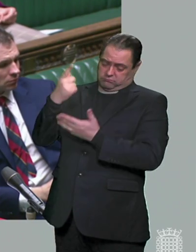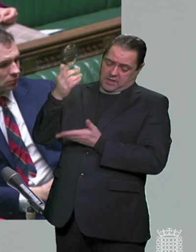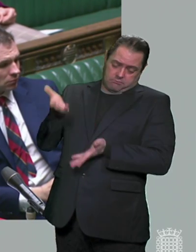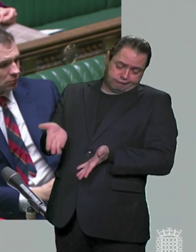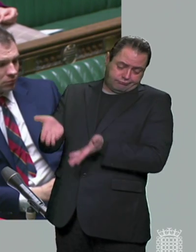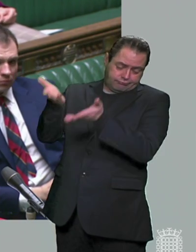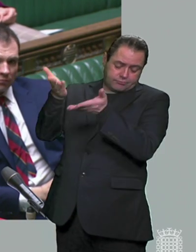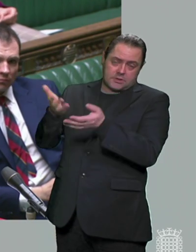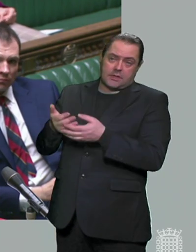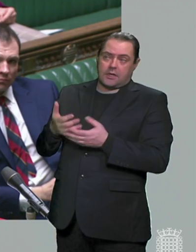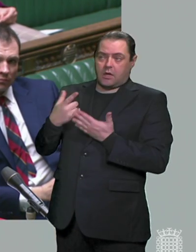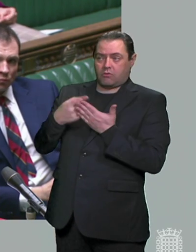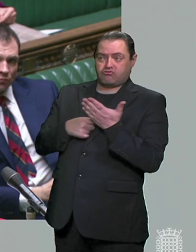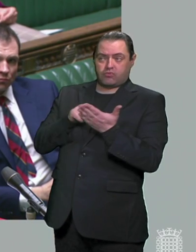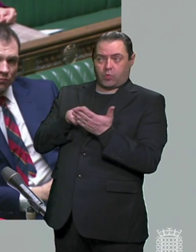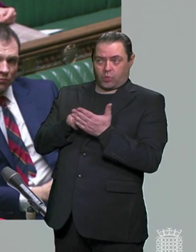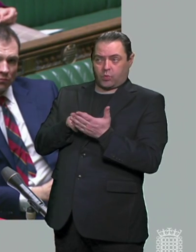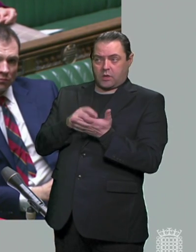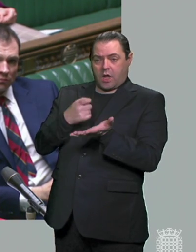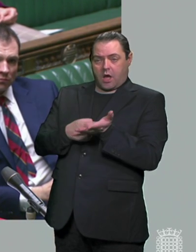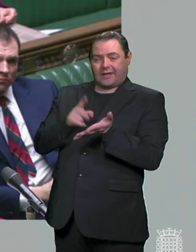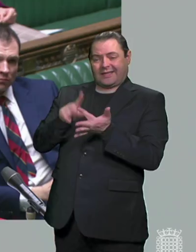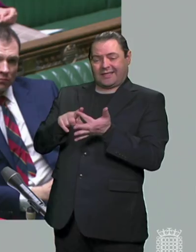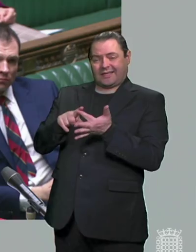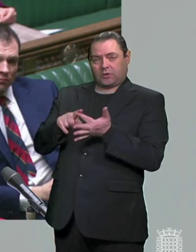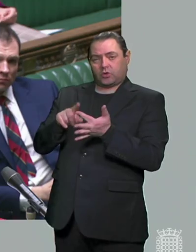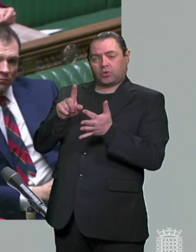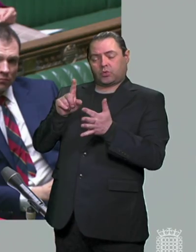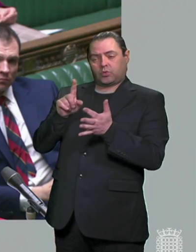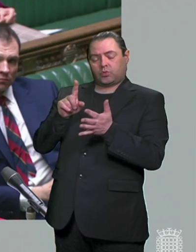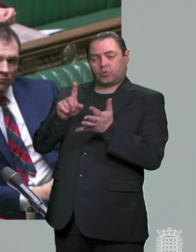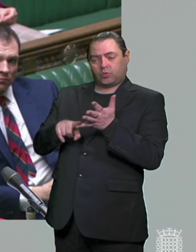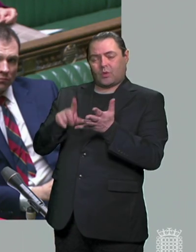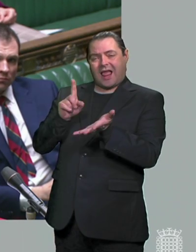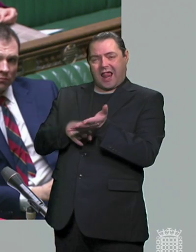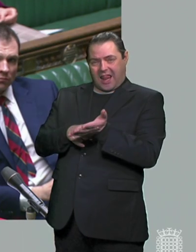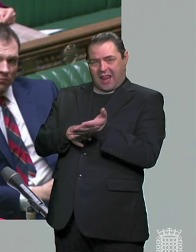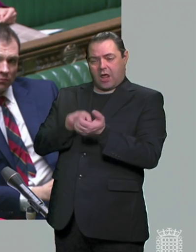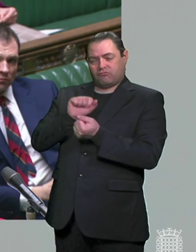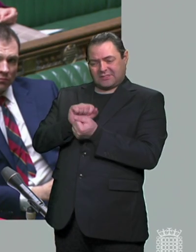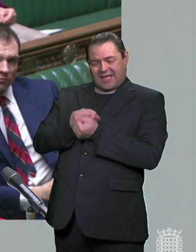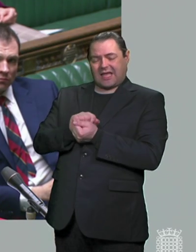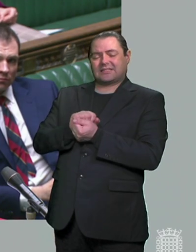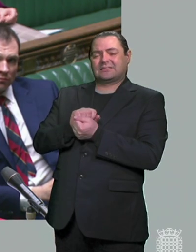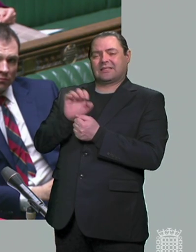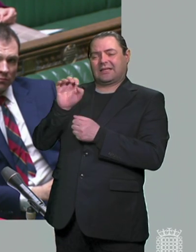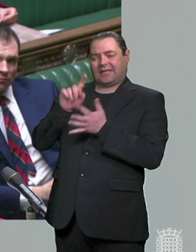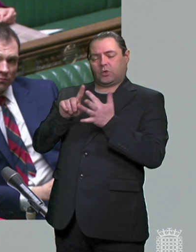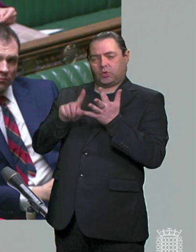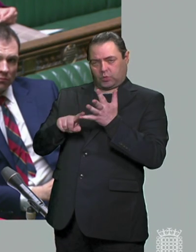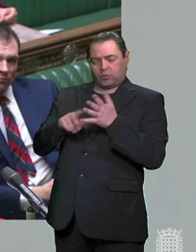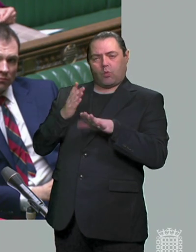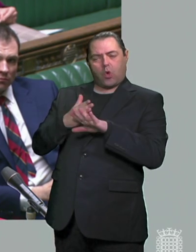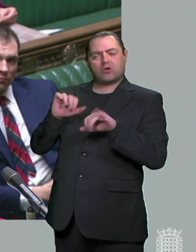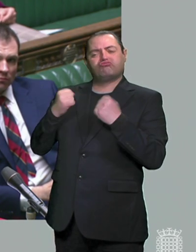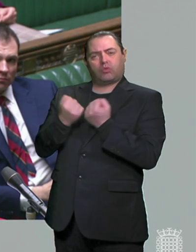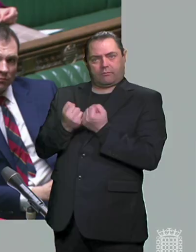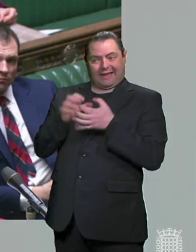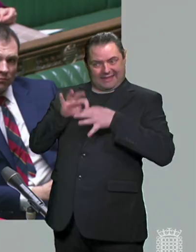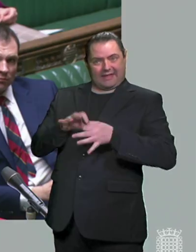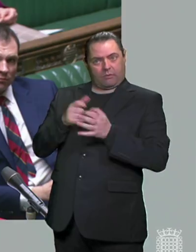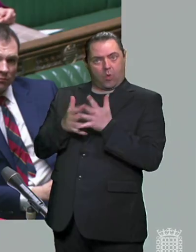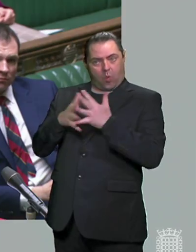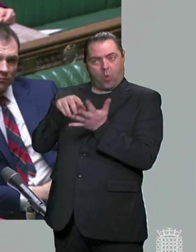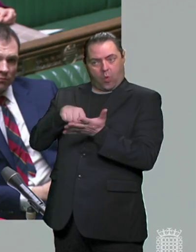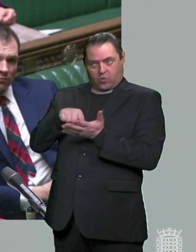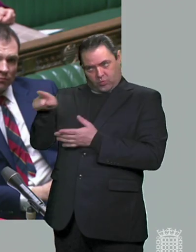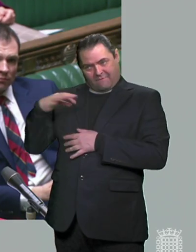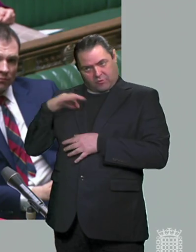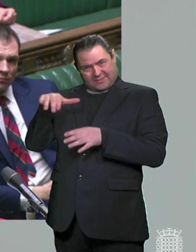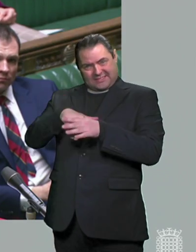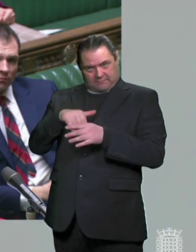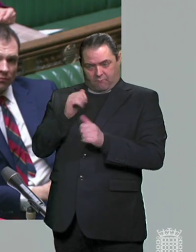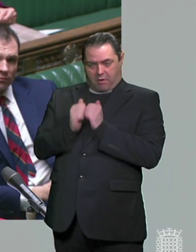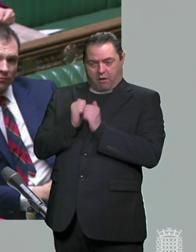There is a retained EU law—REUL—working group for the Bill and their officials have been on that since March 2022.